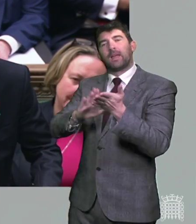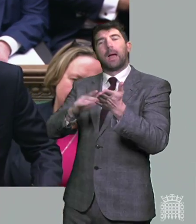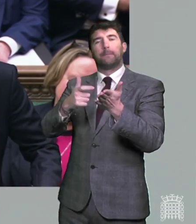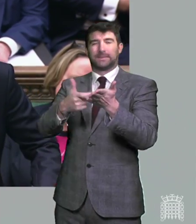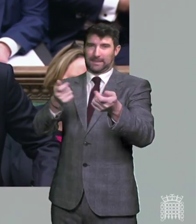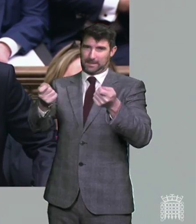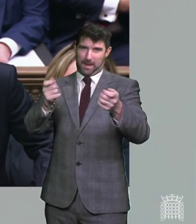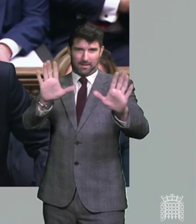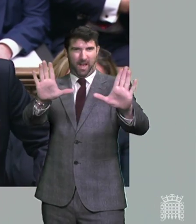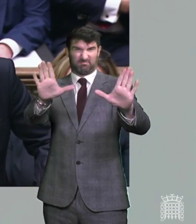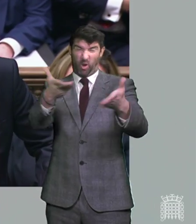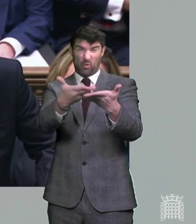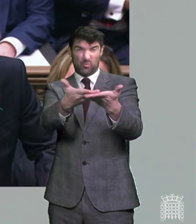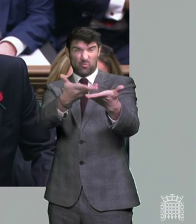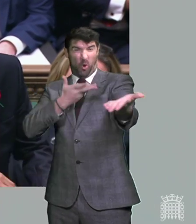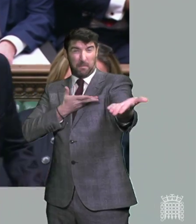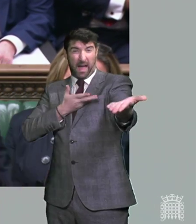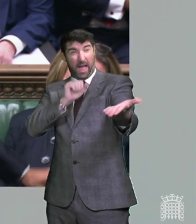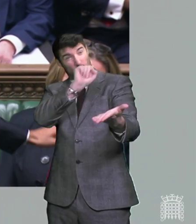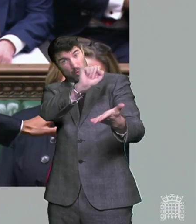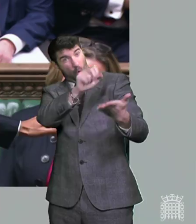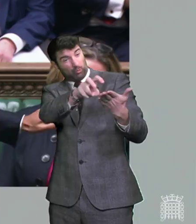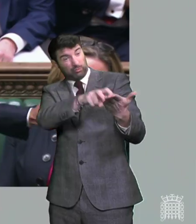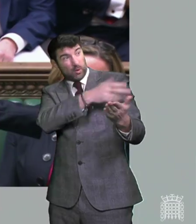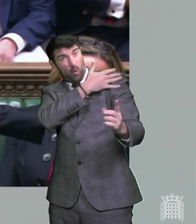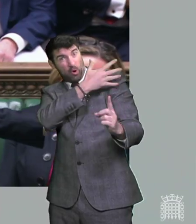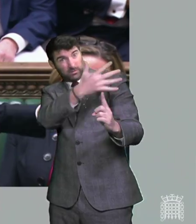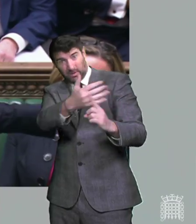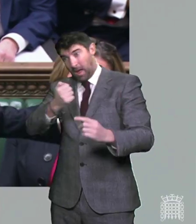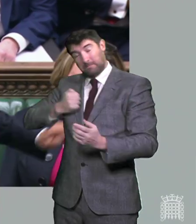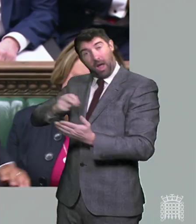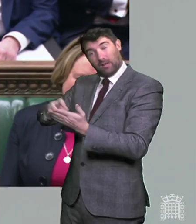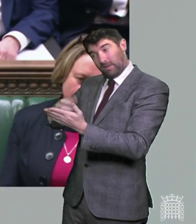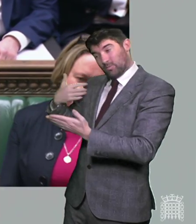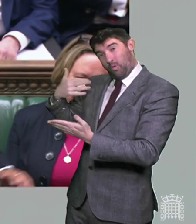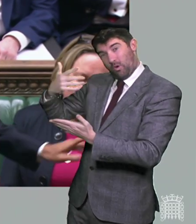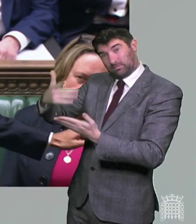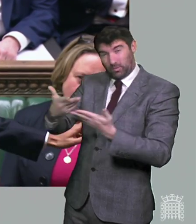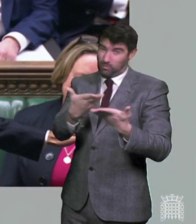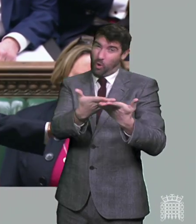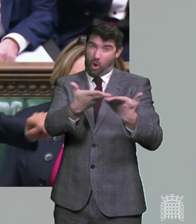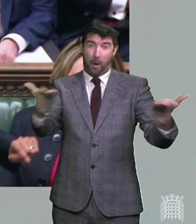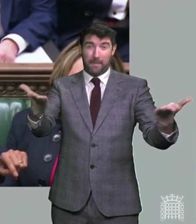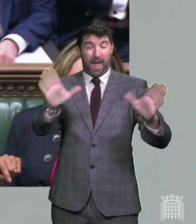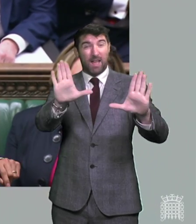Let us look at it.